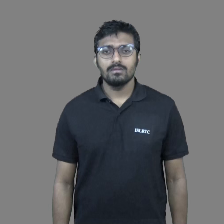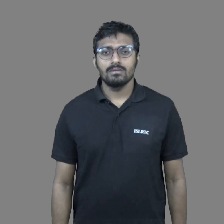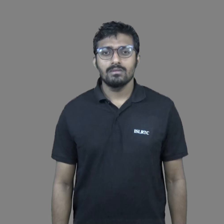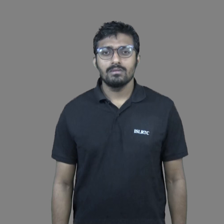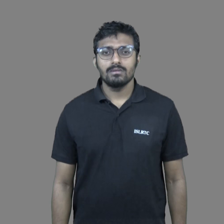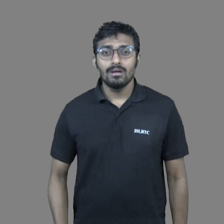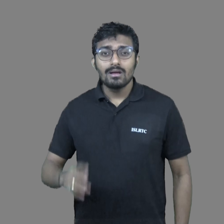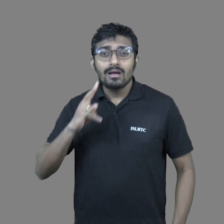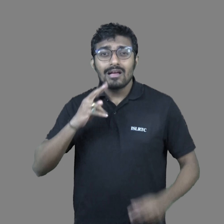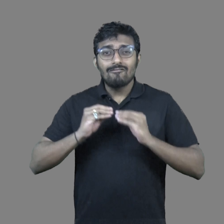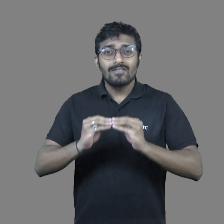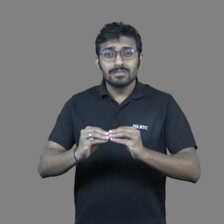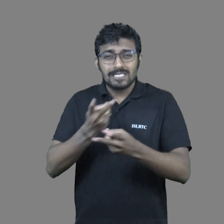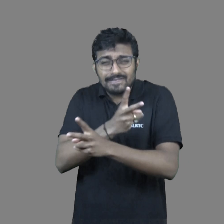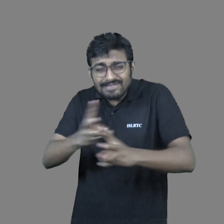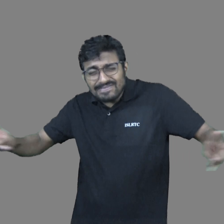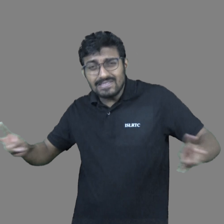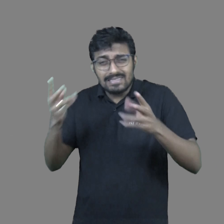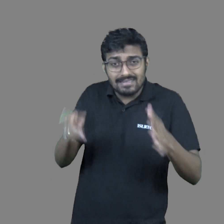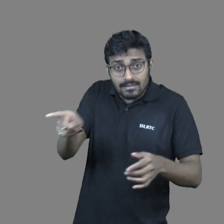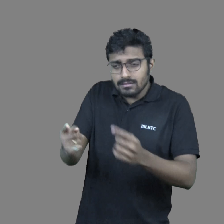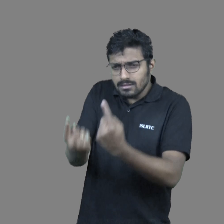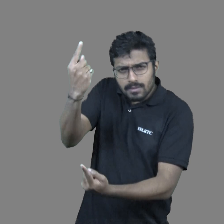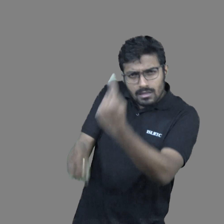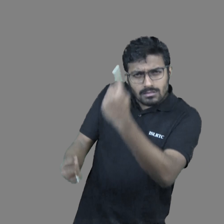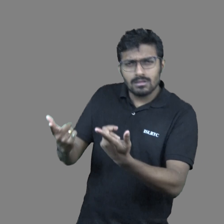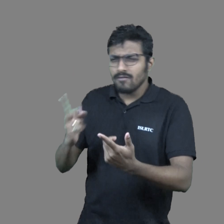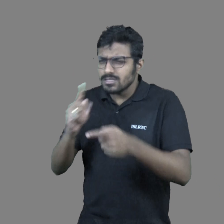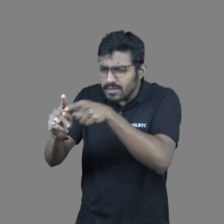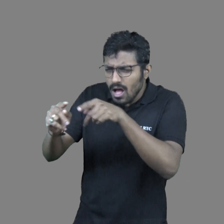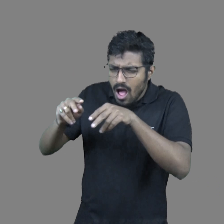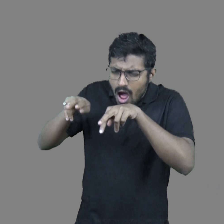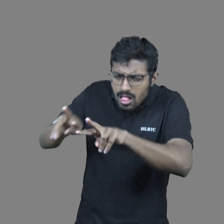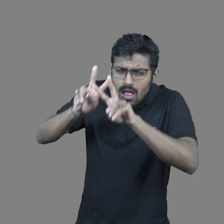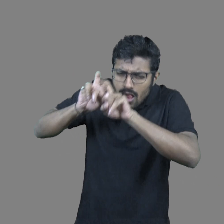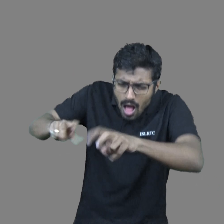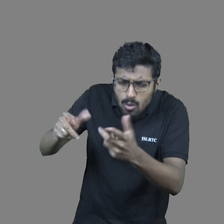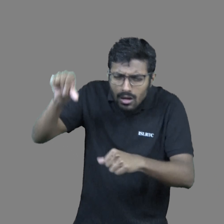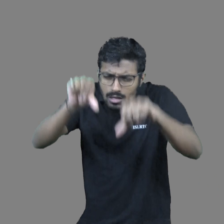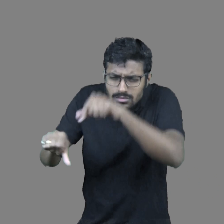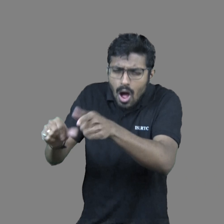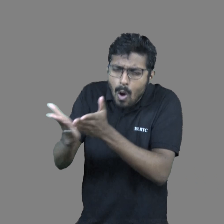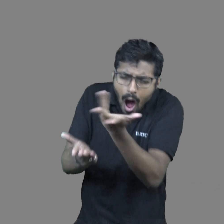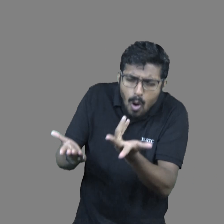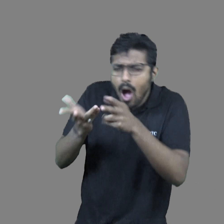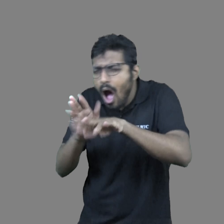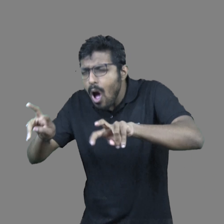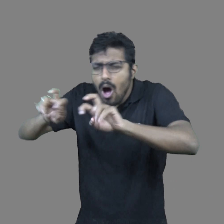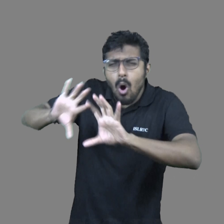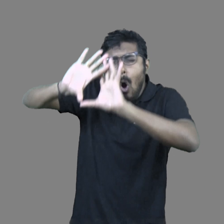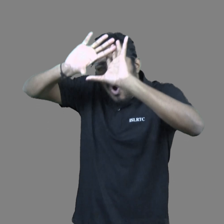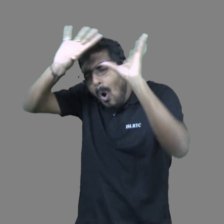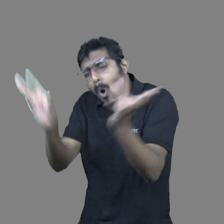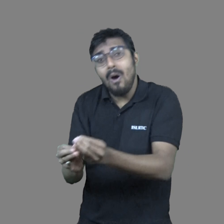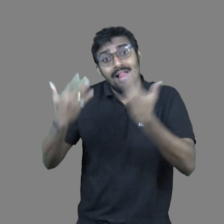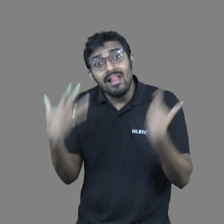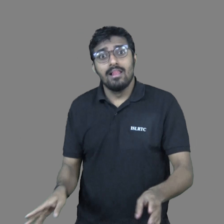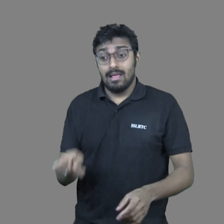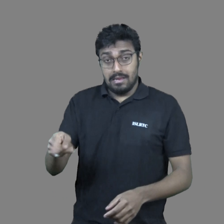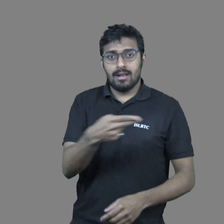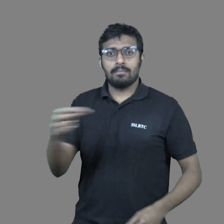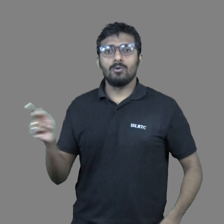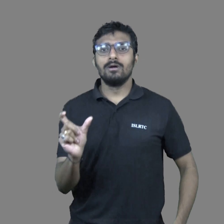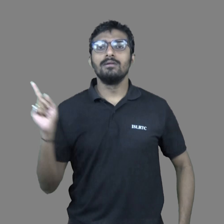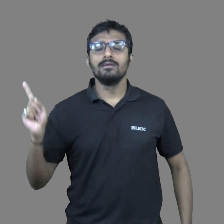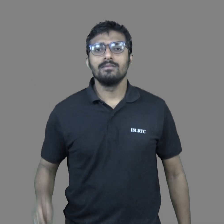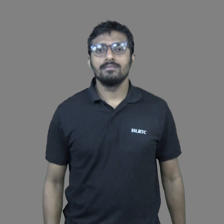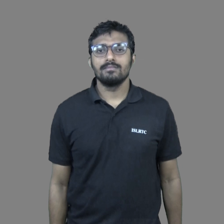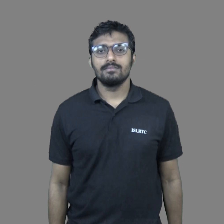Olericulture